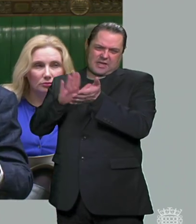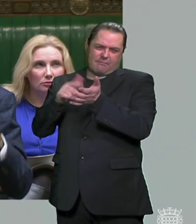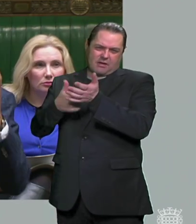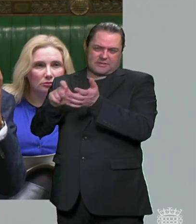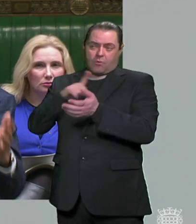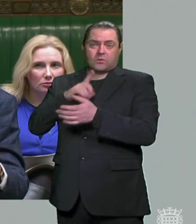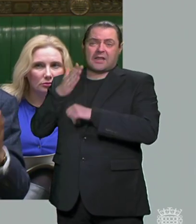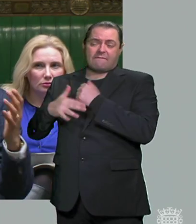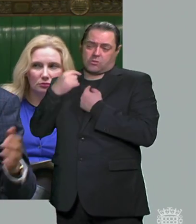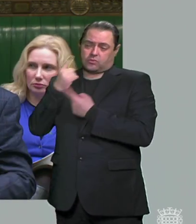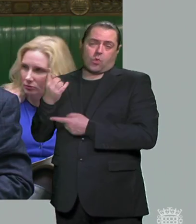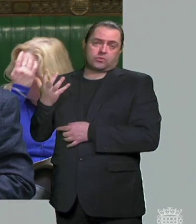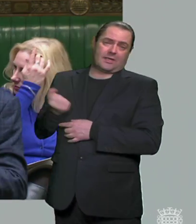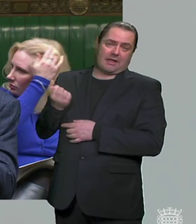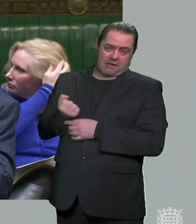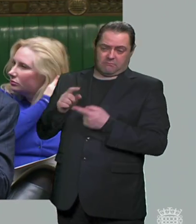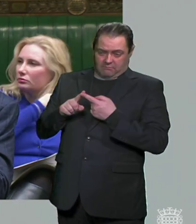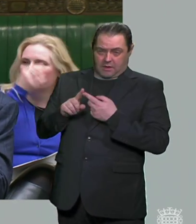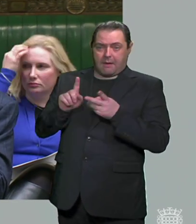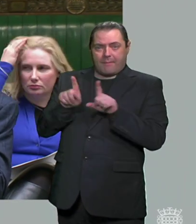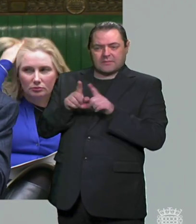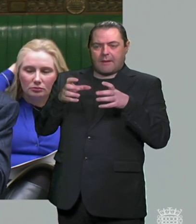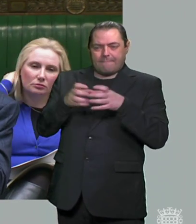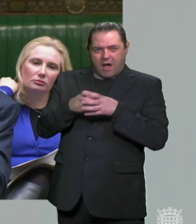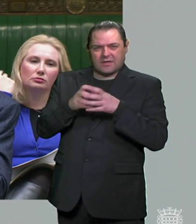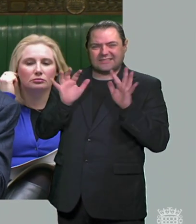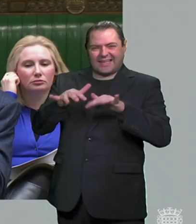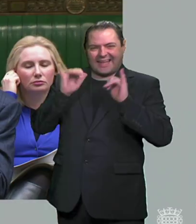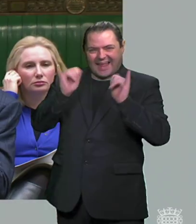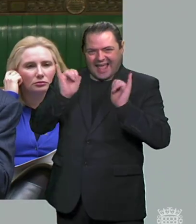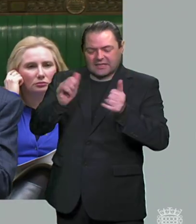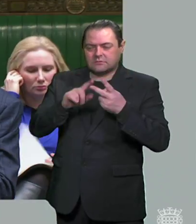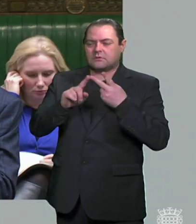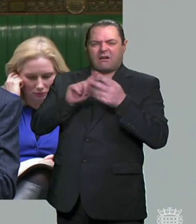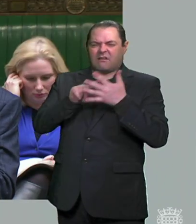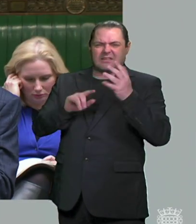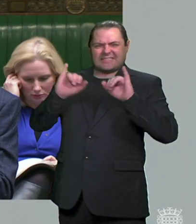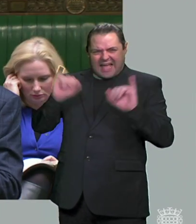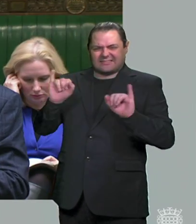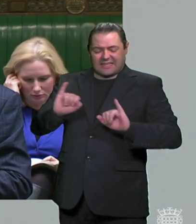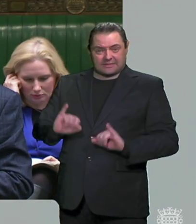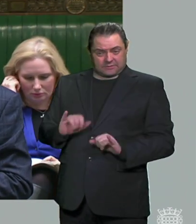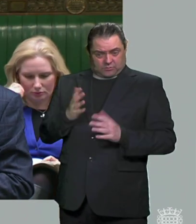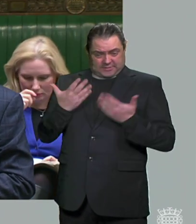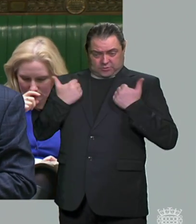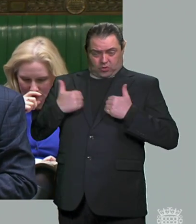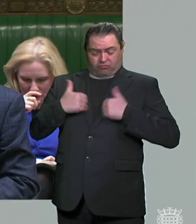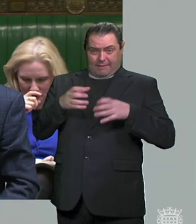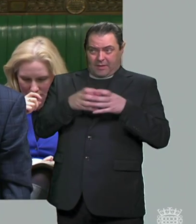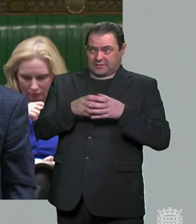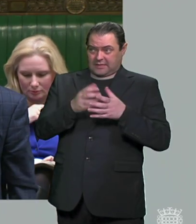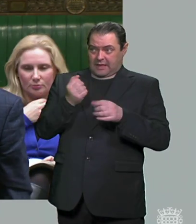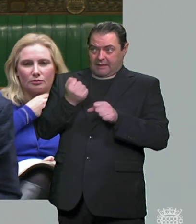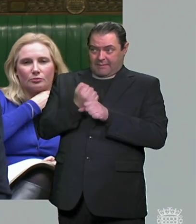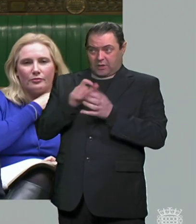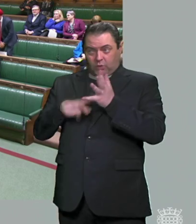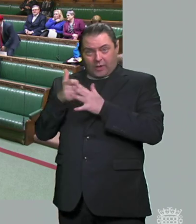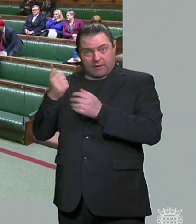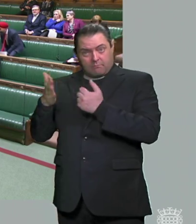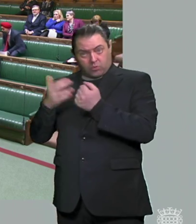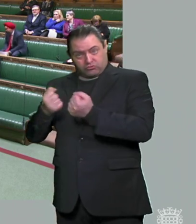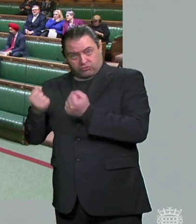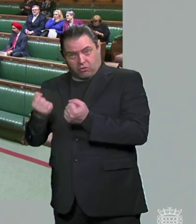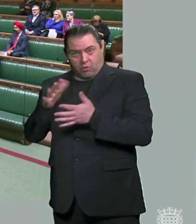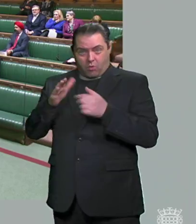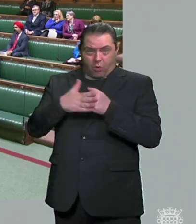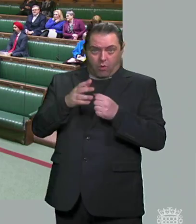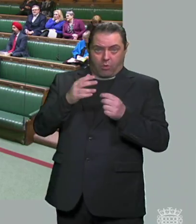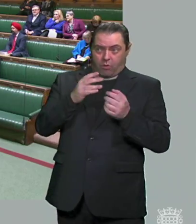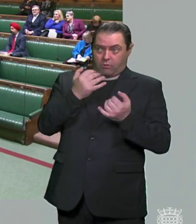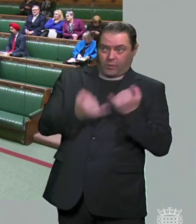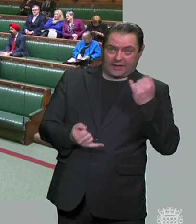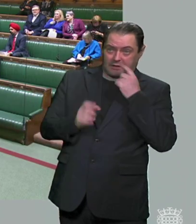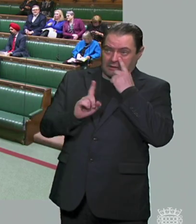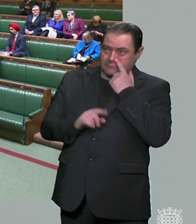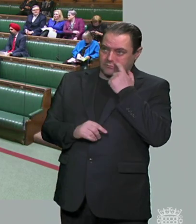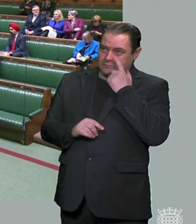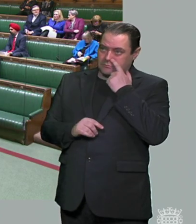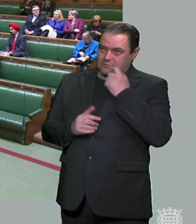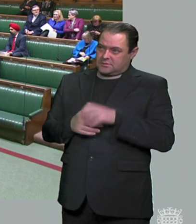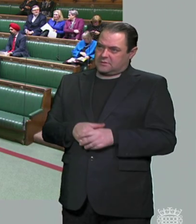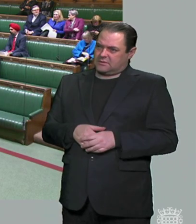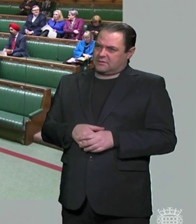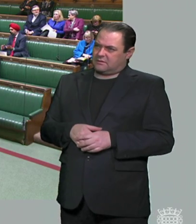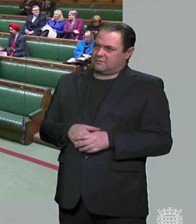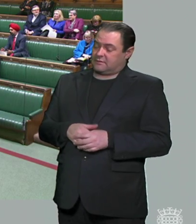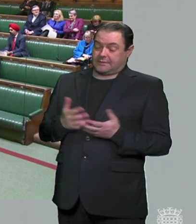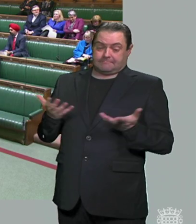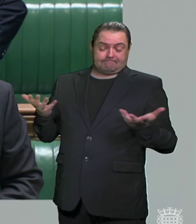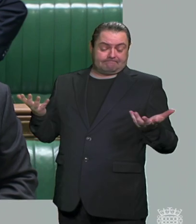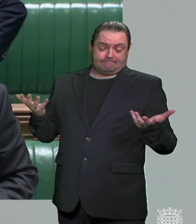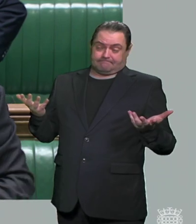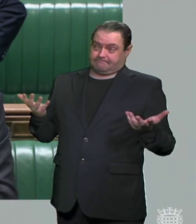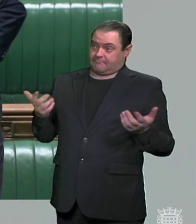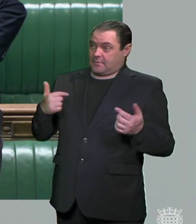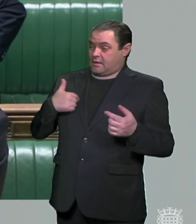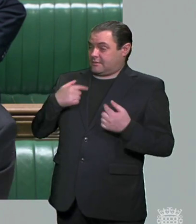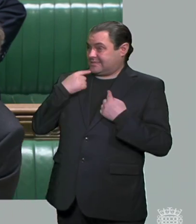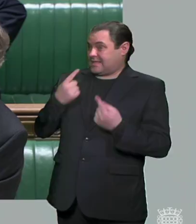That is not to mention partygate and various other scandals. Does the Secretary of State think that a Tory Government in Westminster who are mired in sleaze will strengthen or weaken our Union of the United Kingdom?